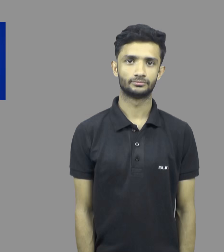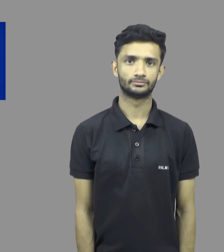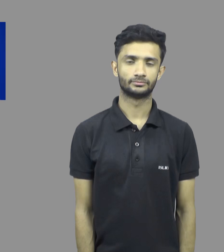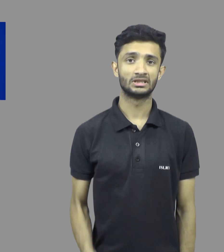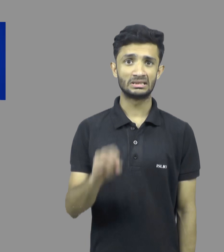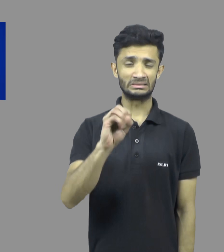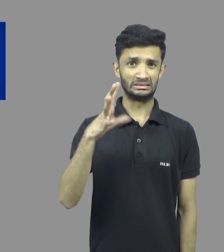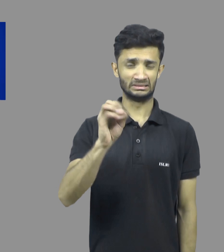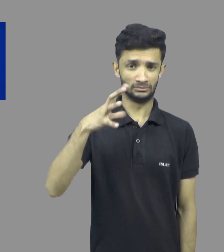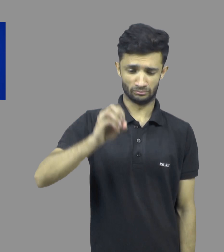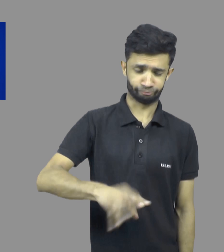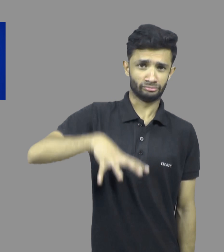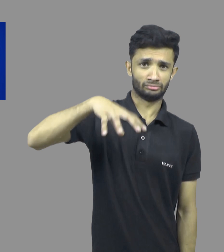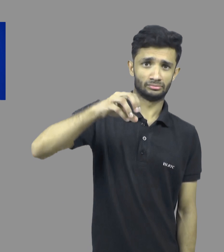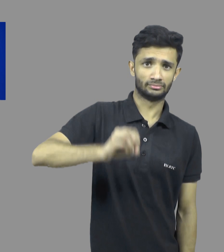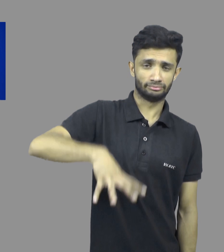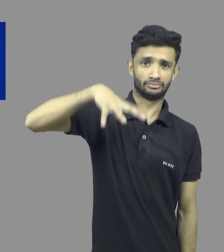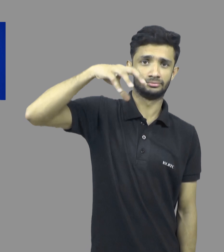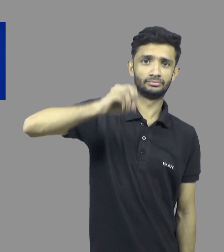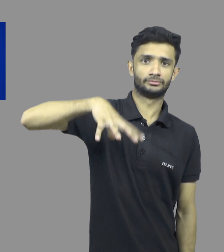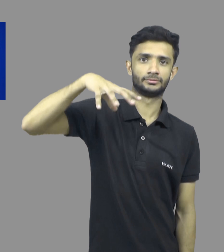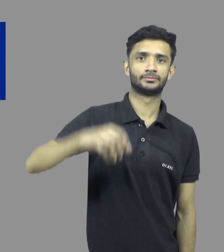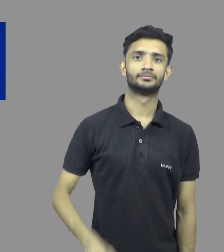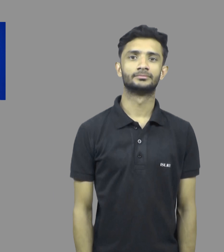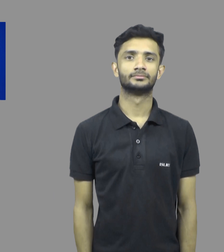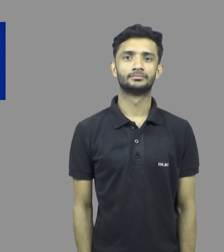Jellyfish